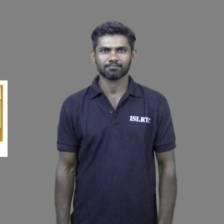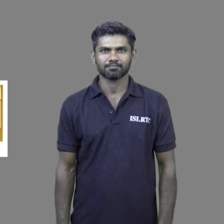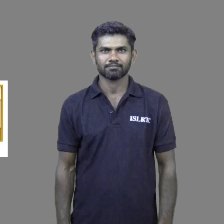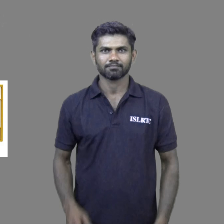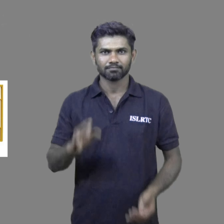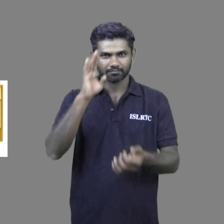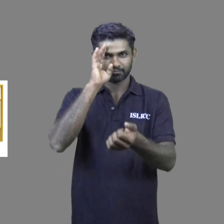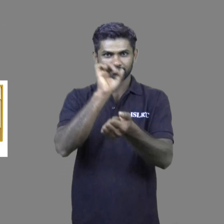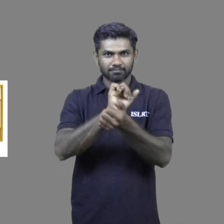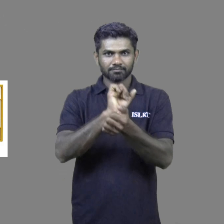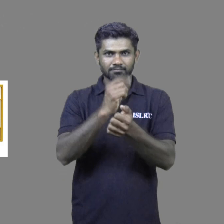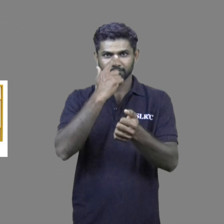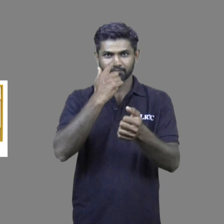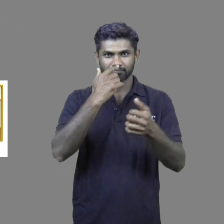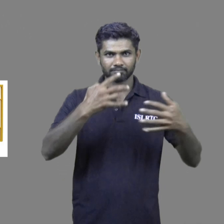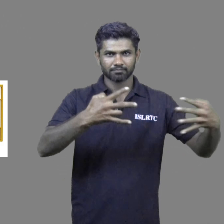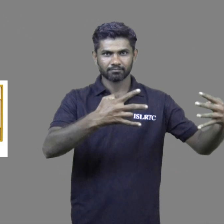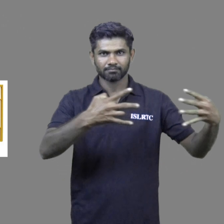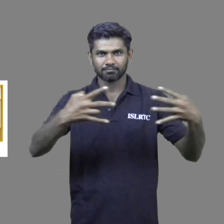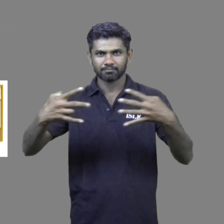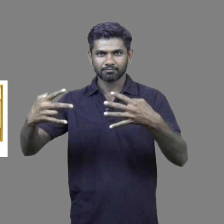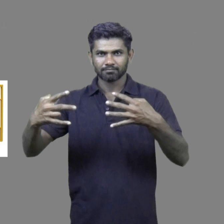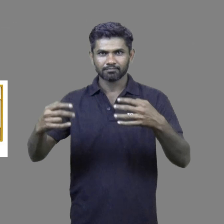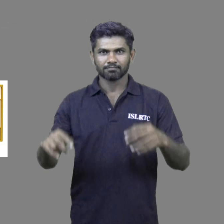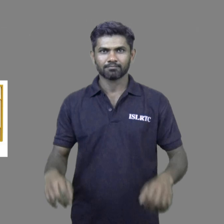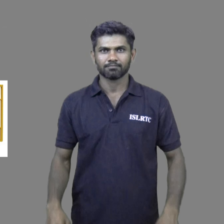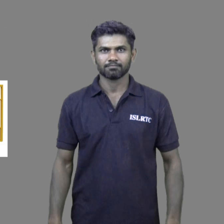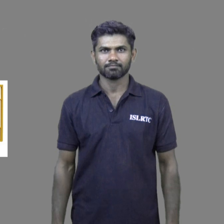Barricade (Gujarat)